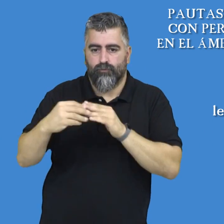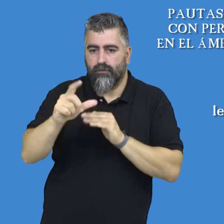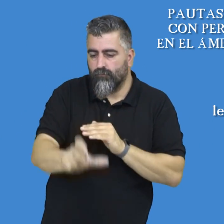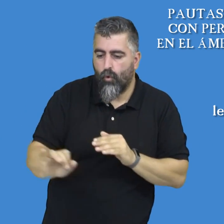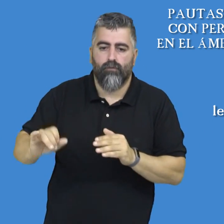persona